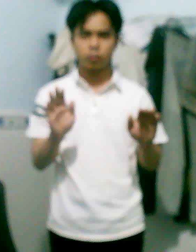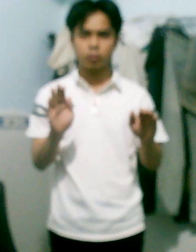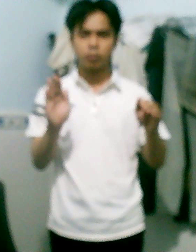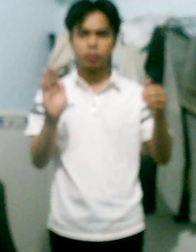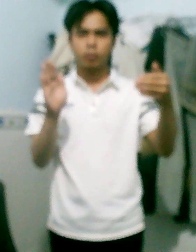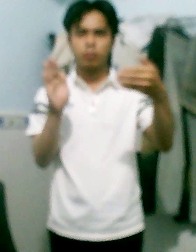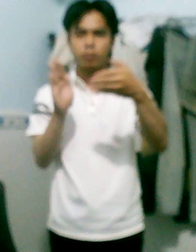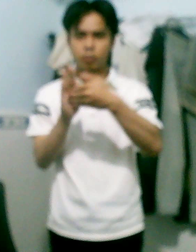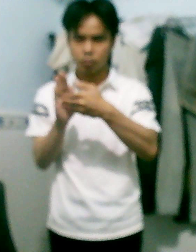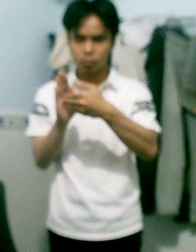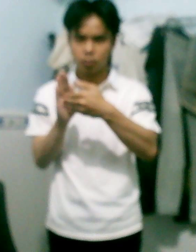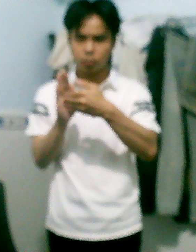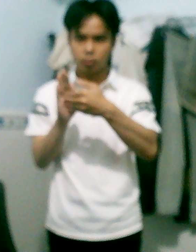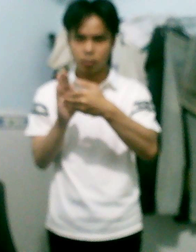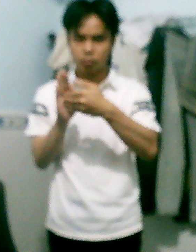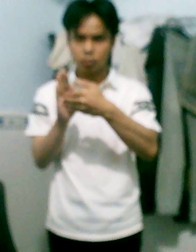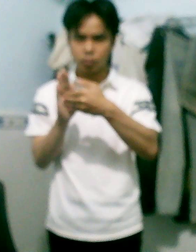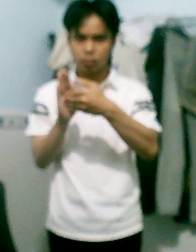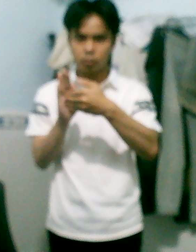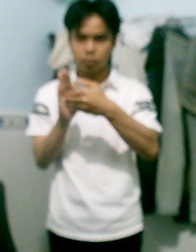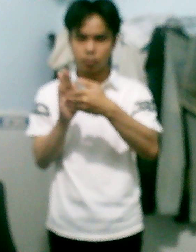gioi thieu